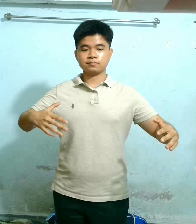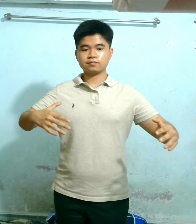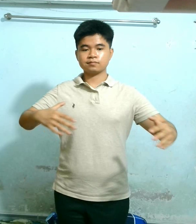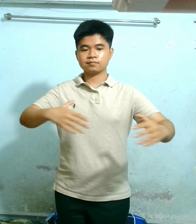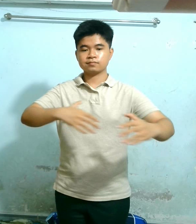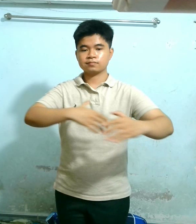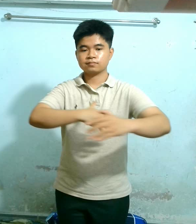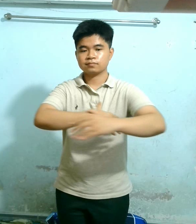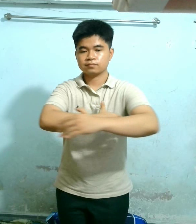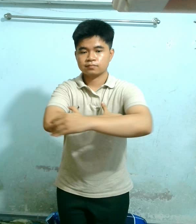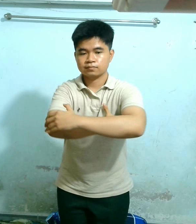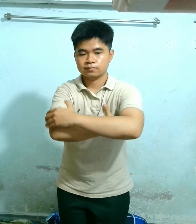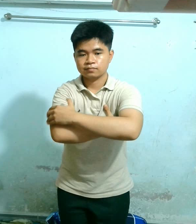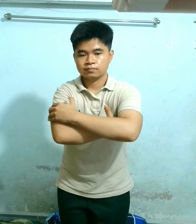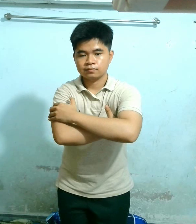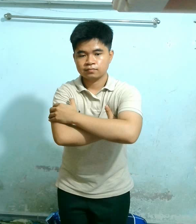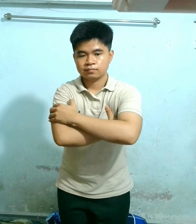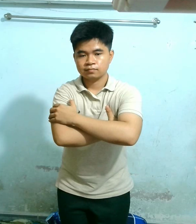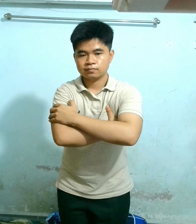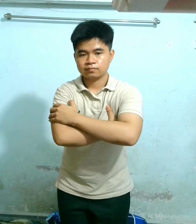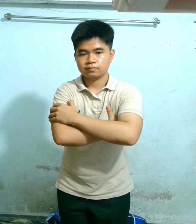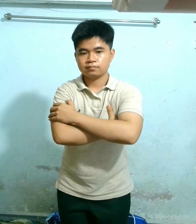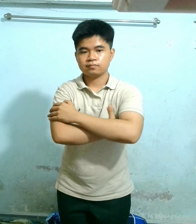om